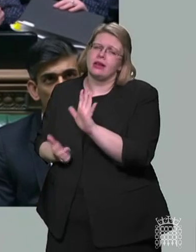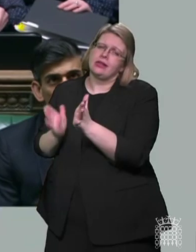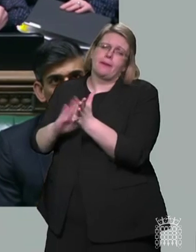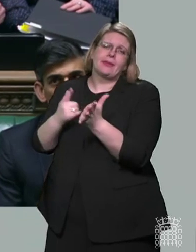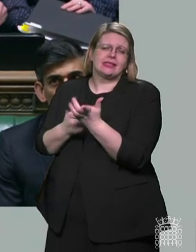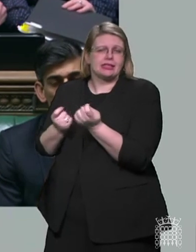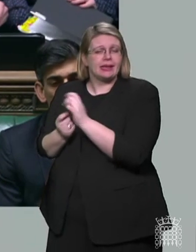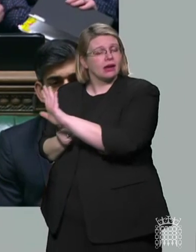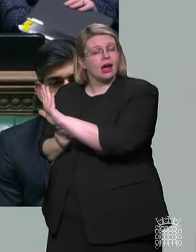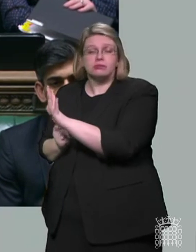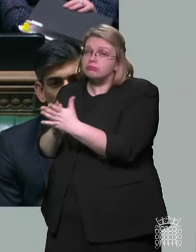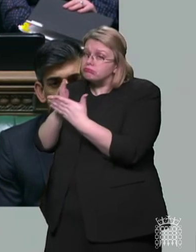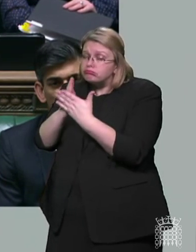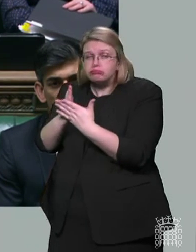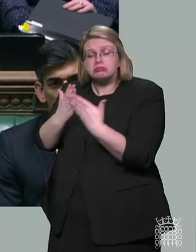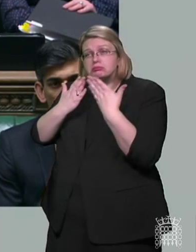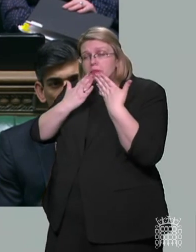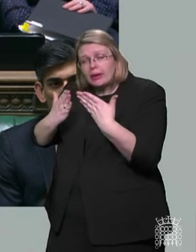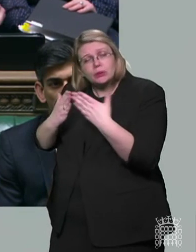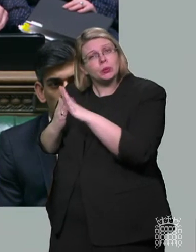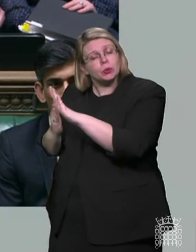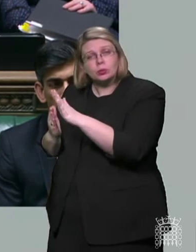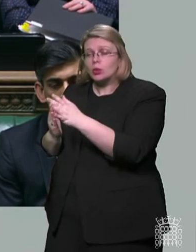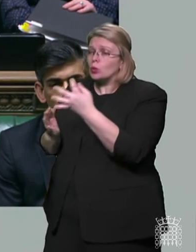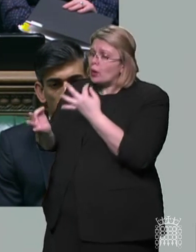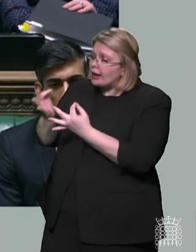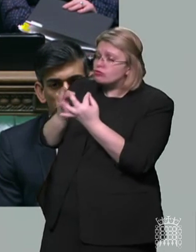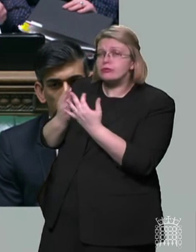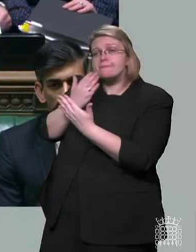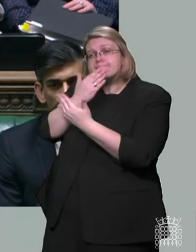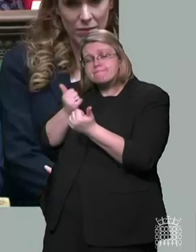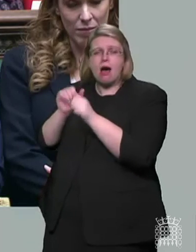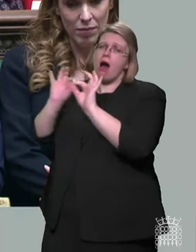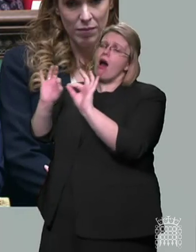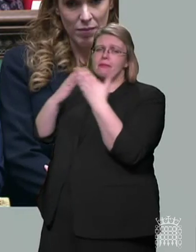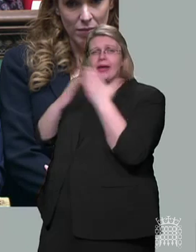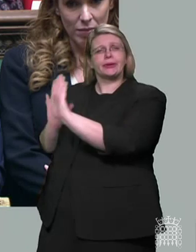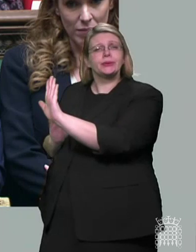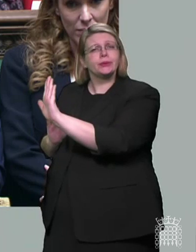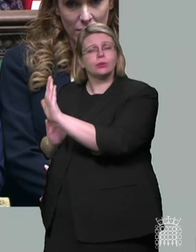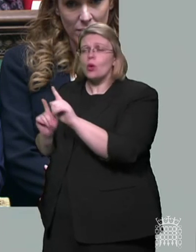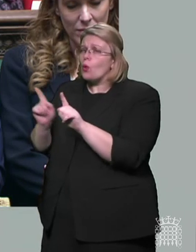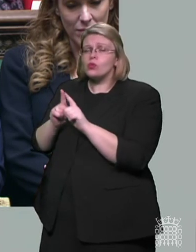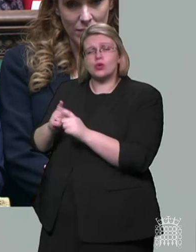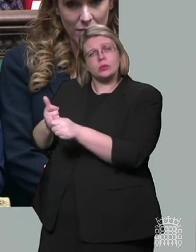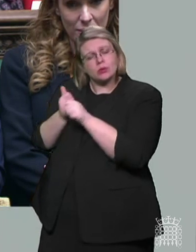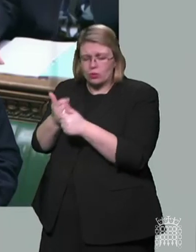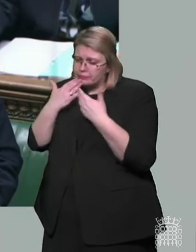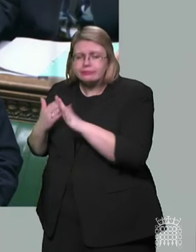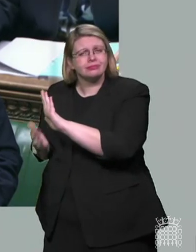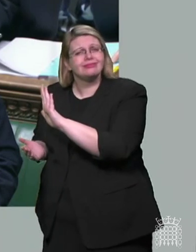I am genuinely grateful for the tone of the right honourable and learned Gentleman’s last question and for the support he has given.